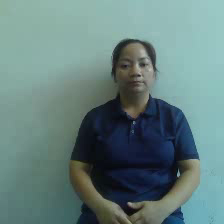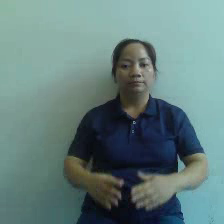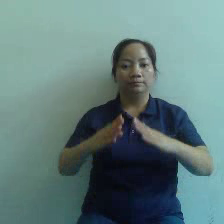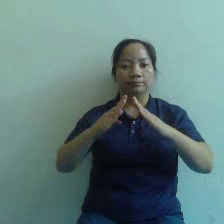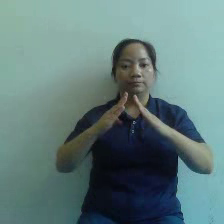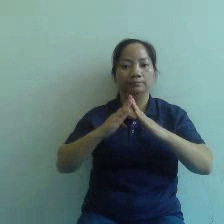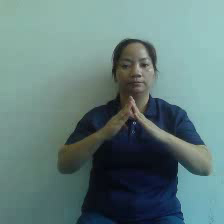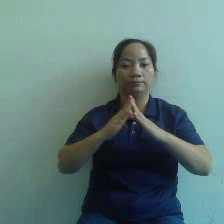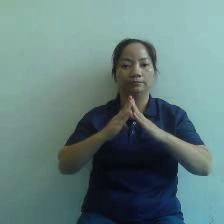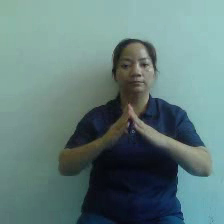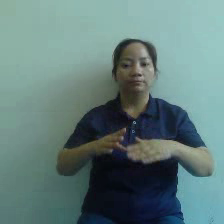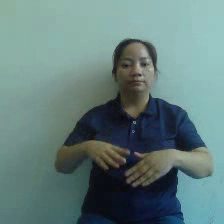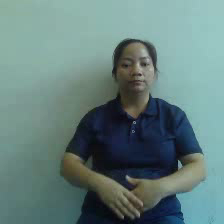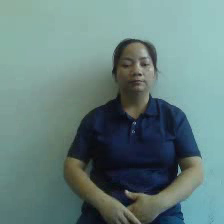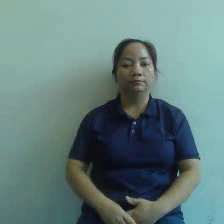Nhà